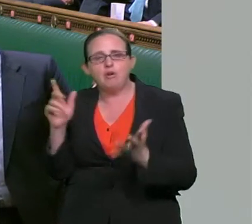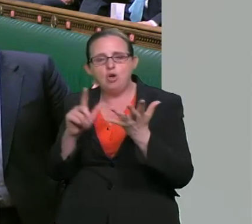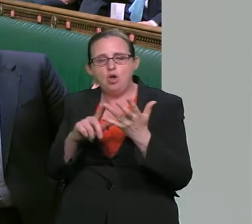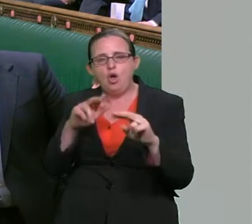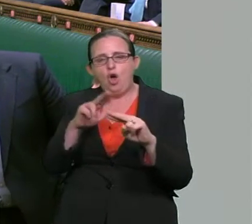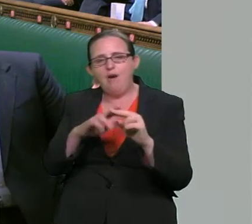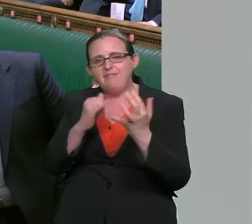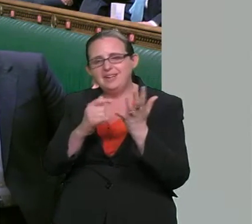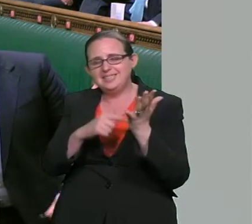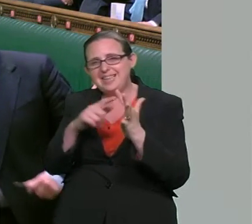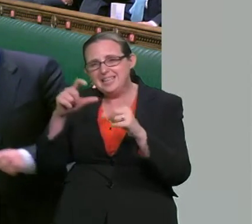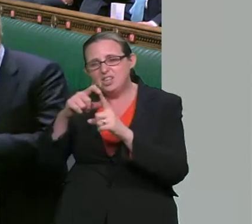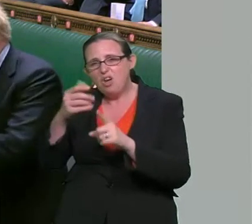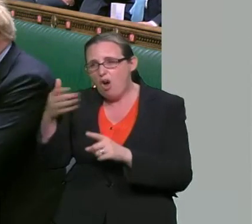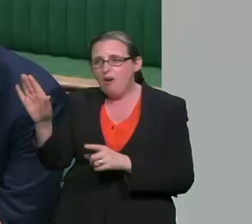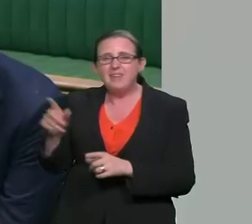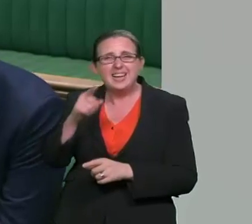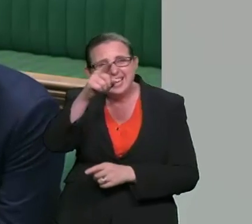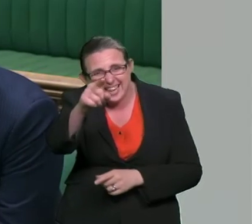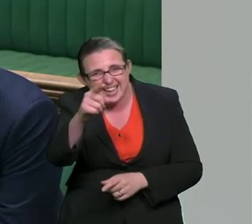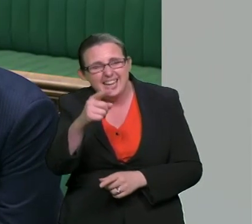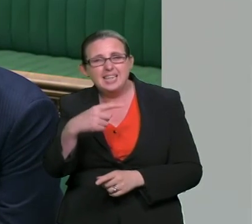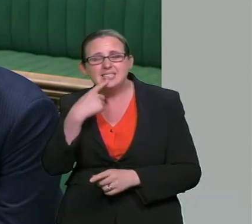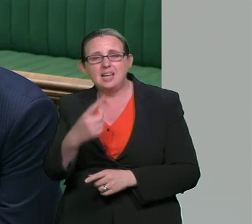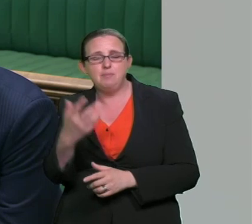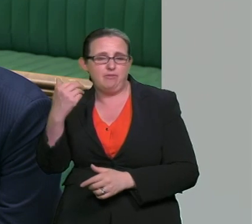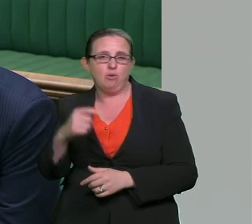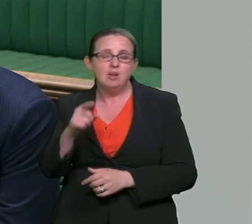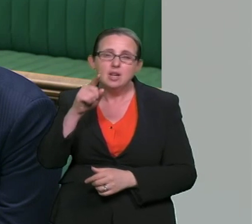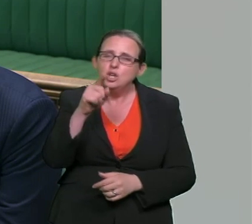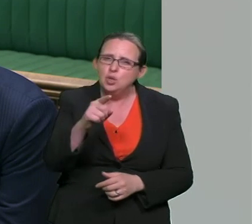They did. He stood on a manifesto to get rid of Ofsted.